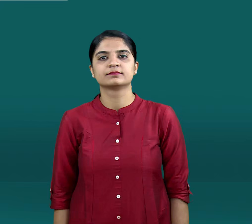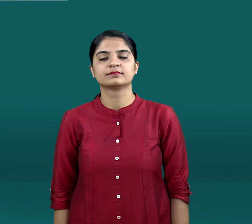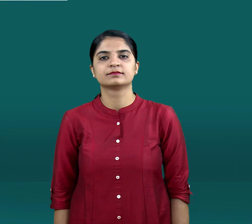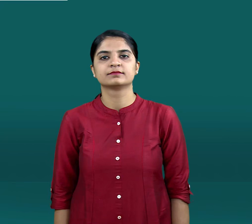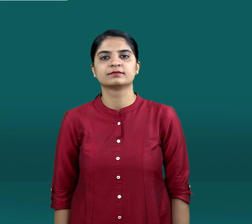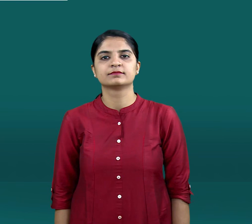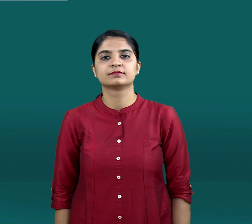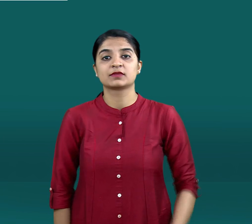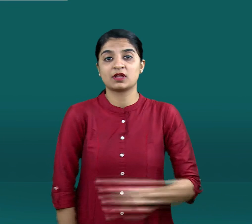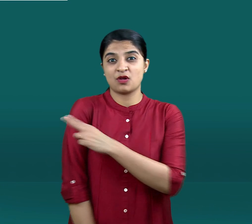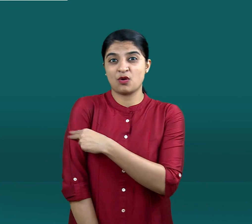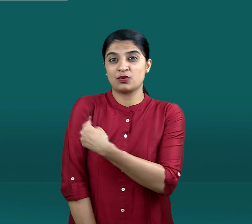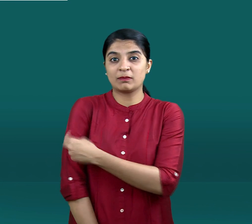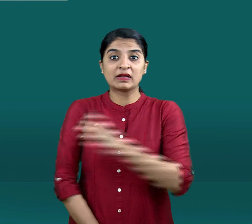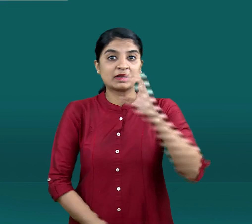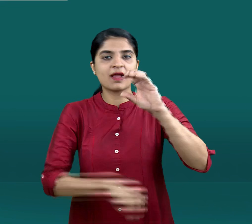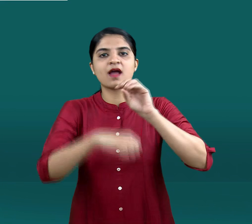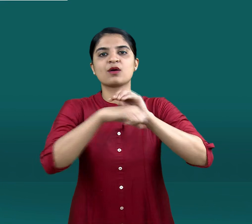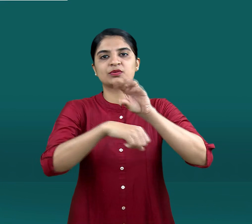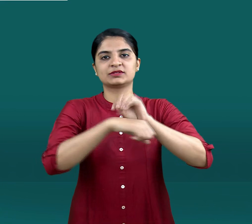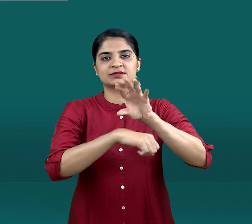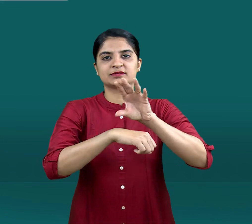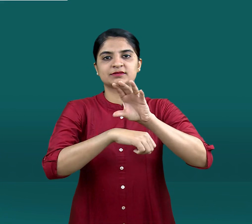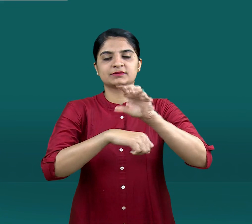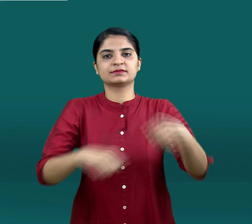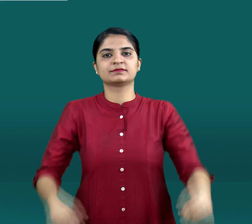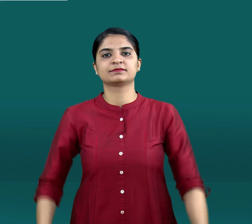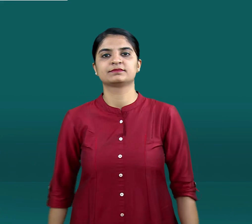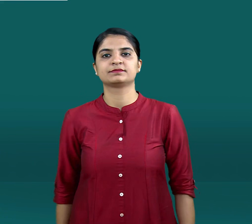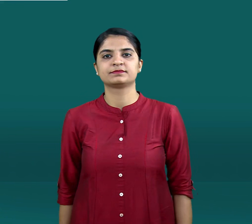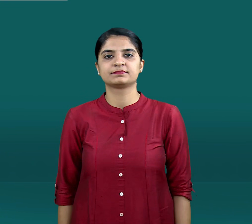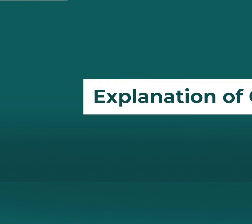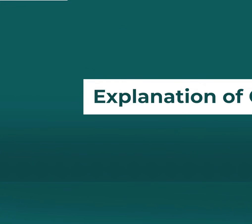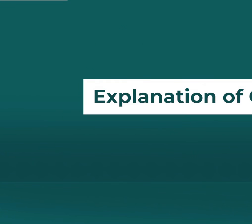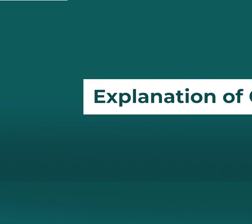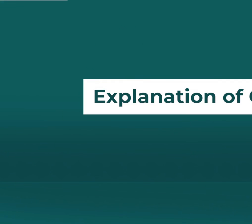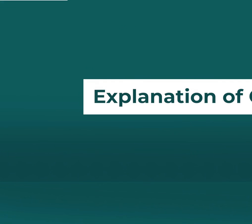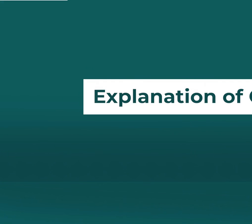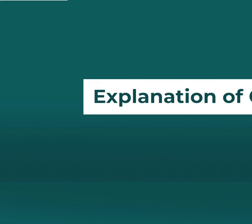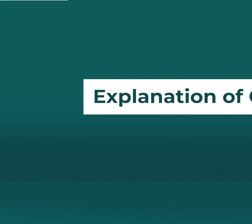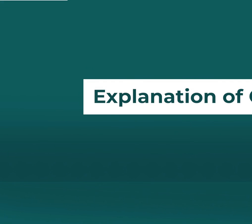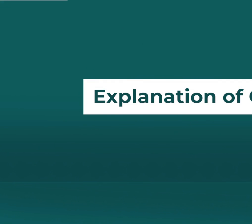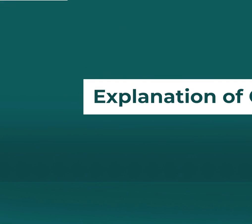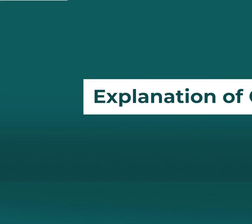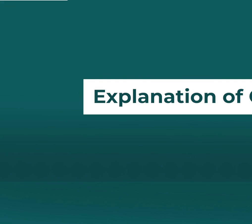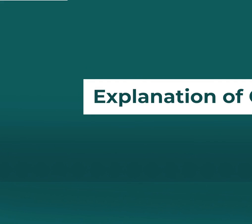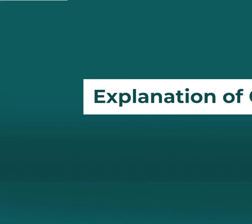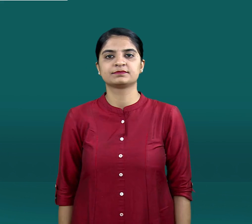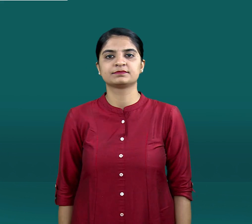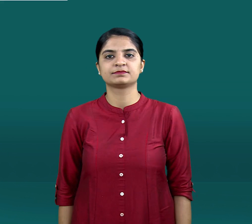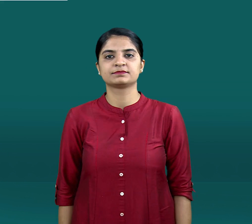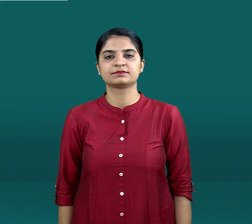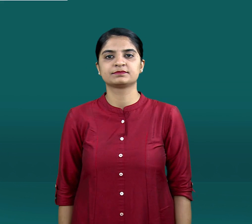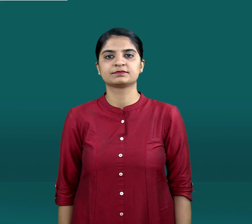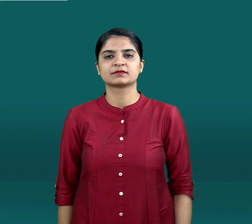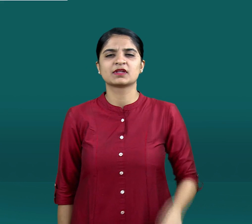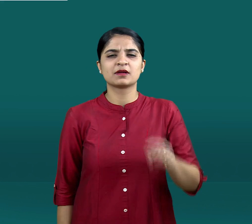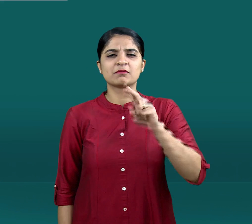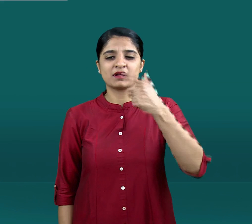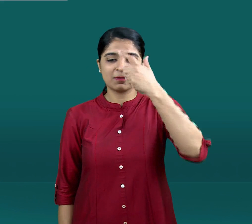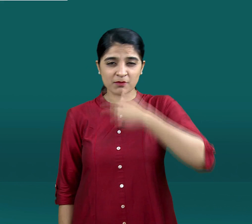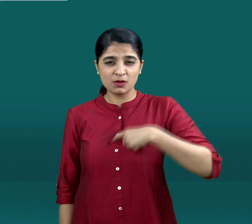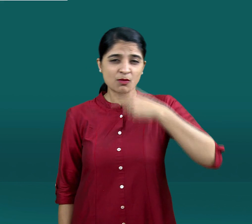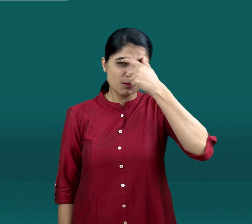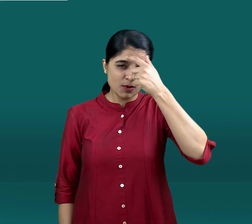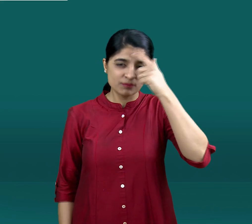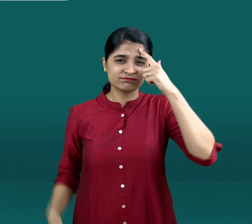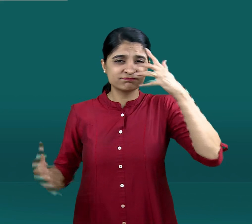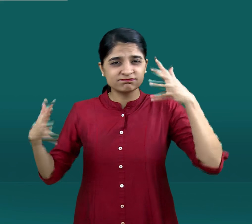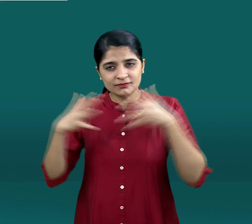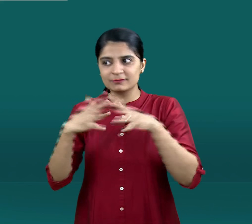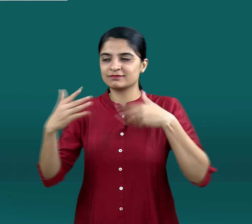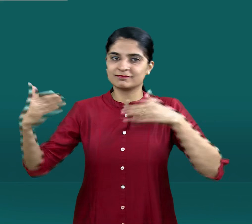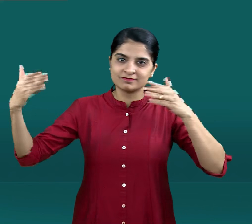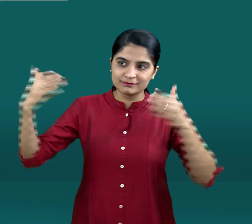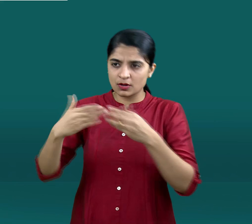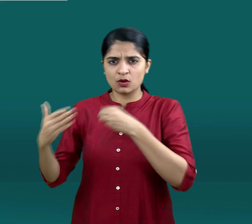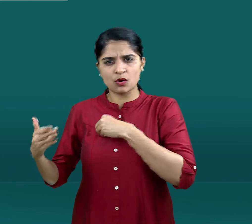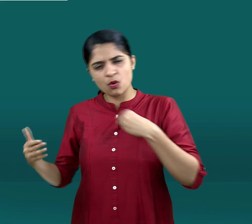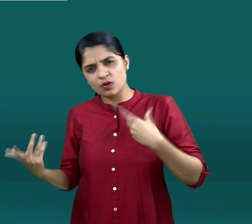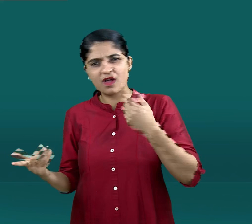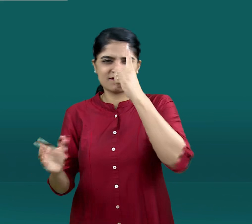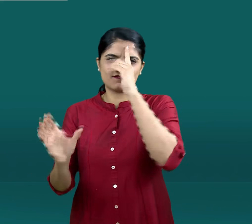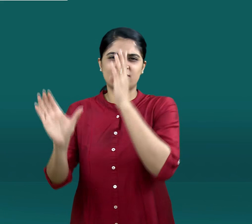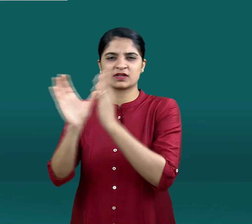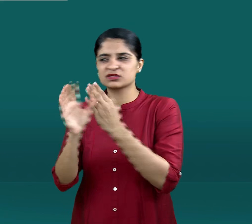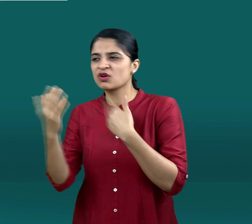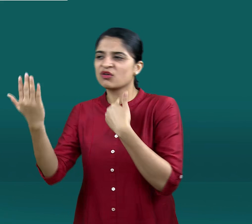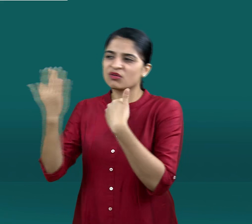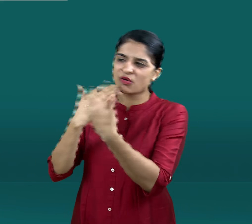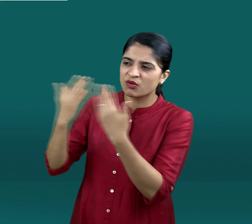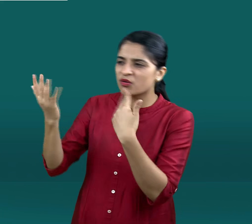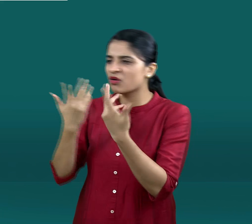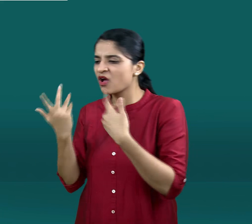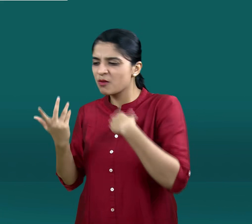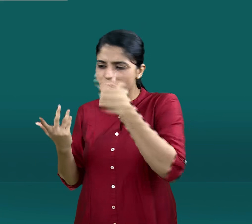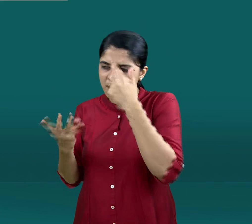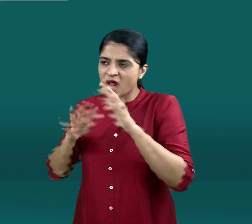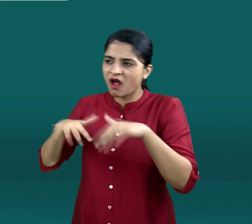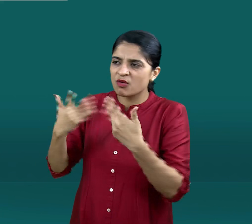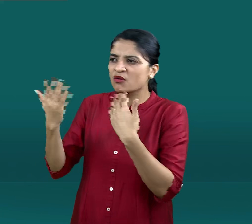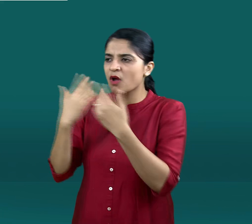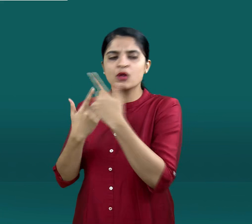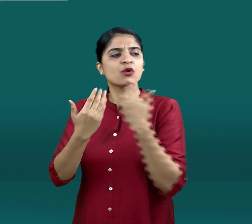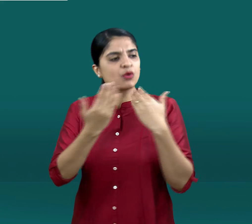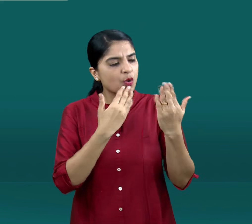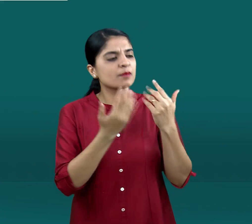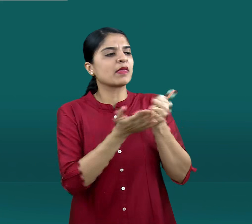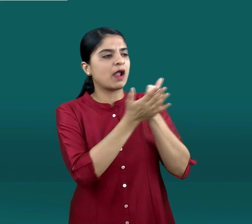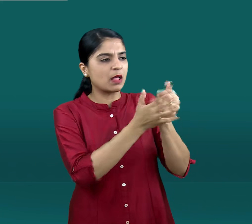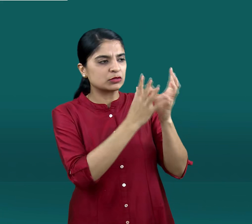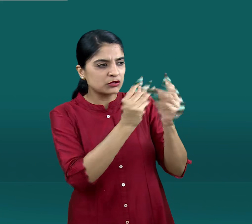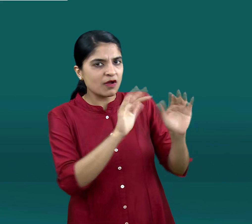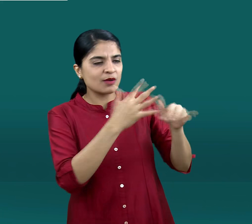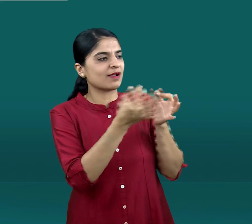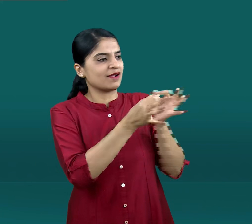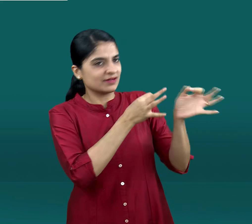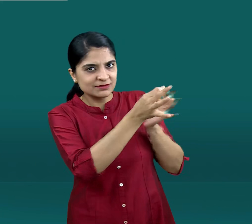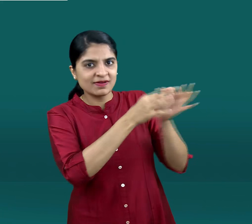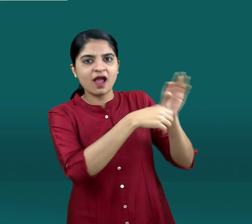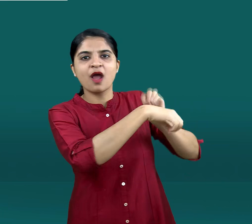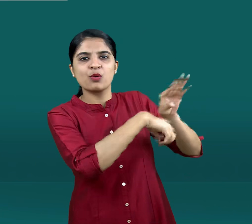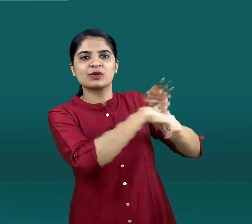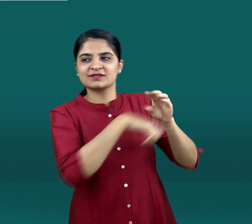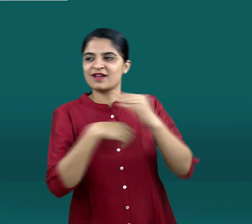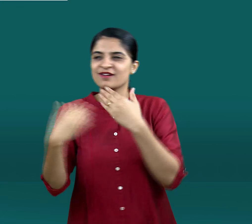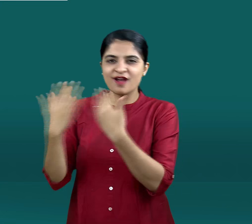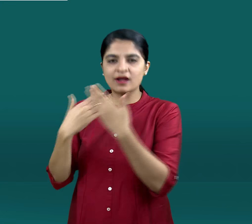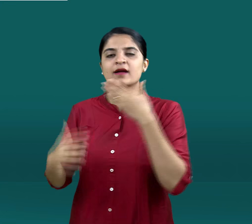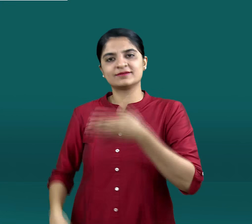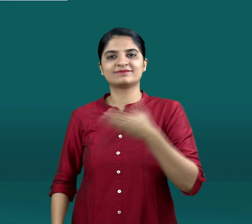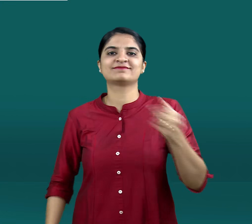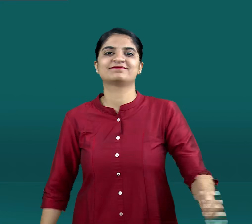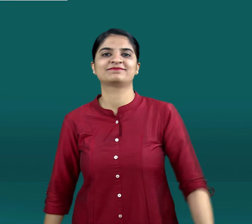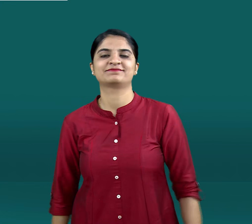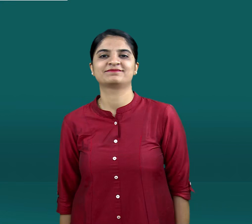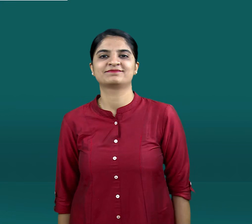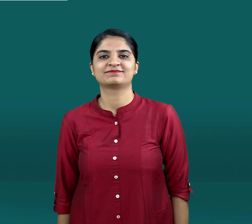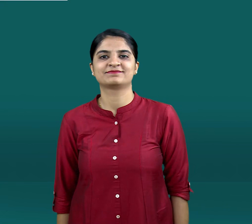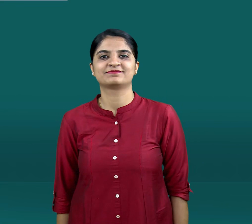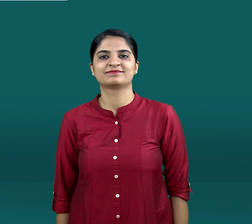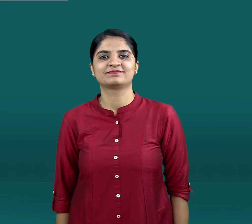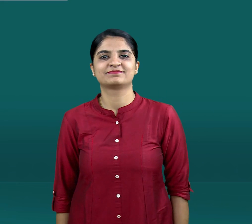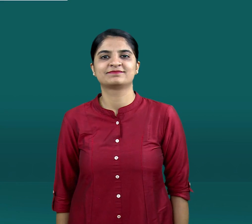Consultation